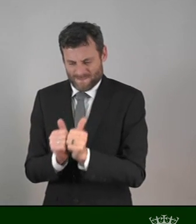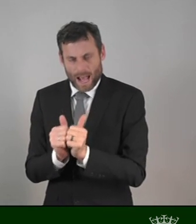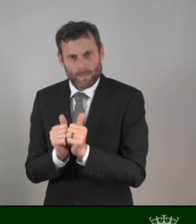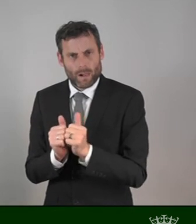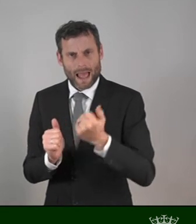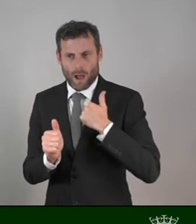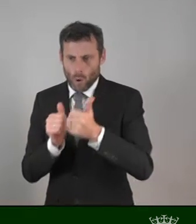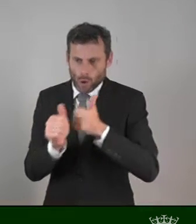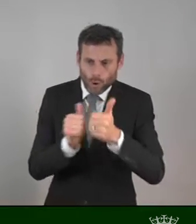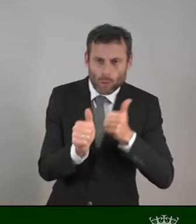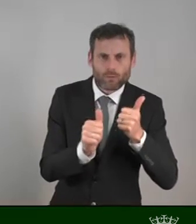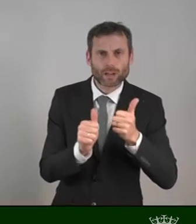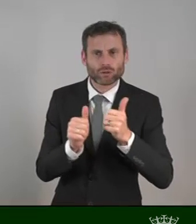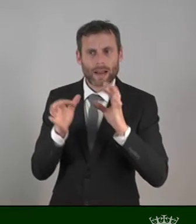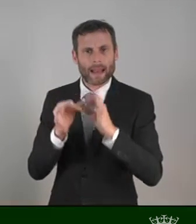Eyes security partners.